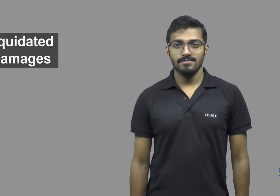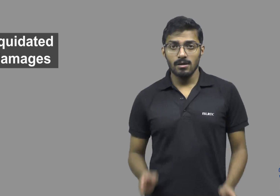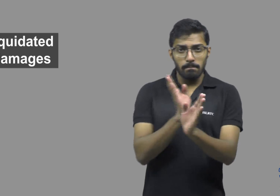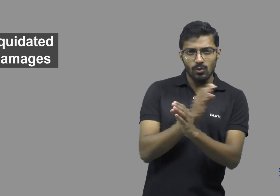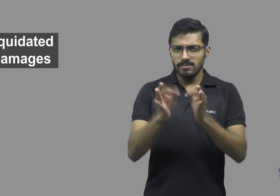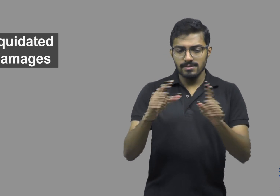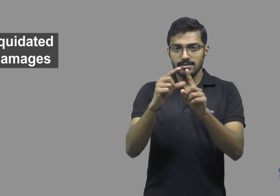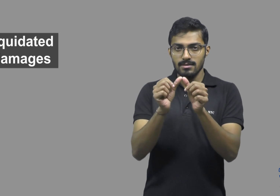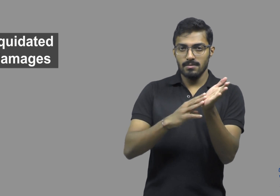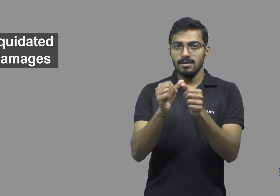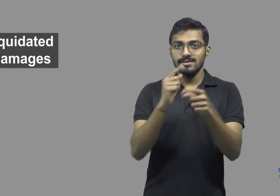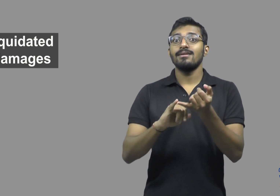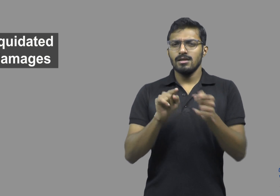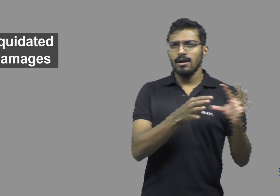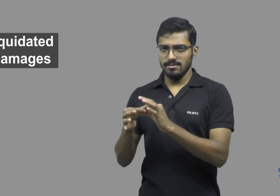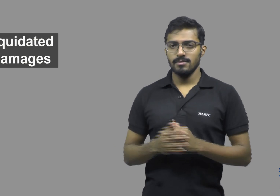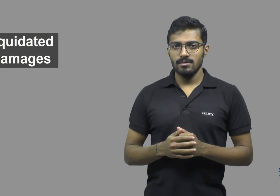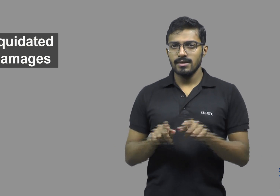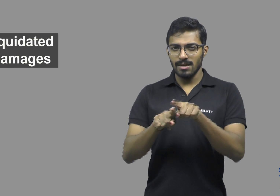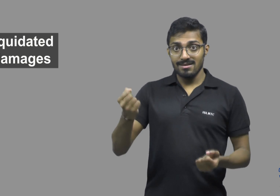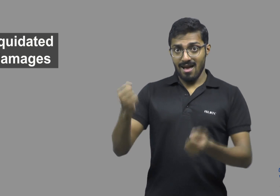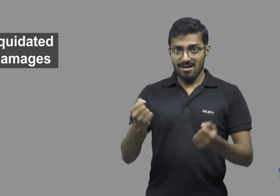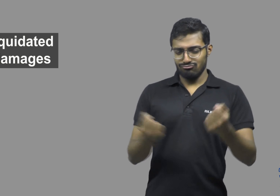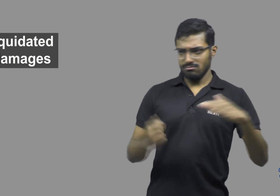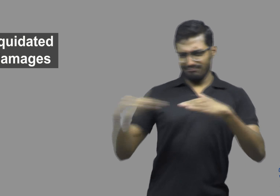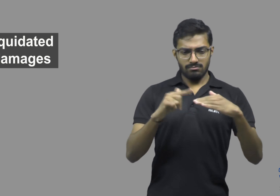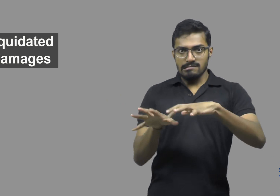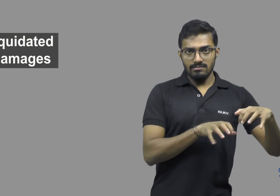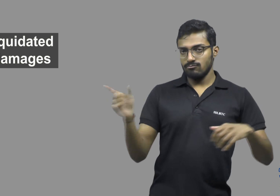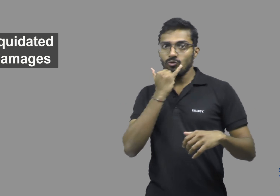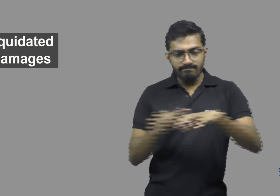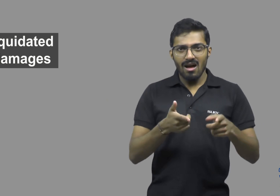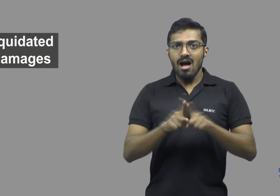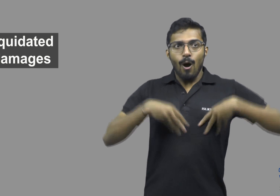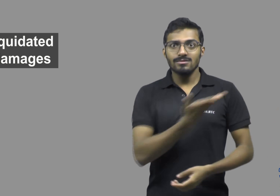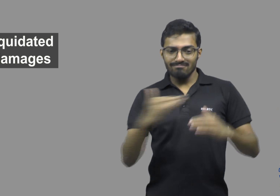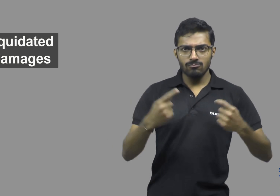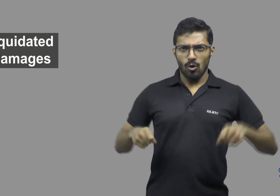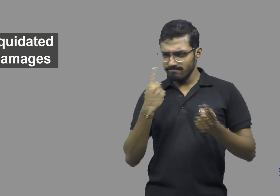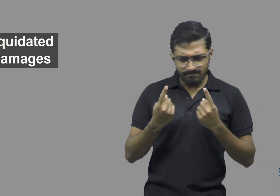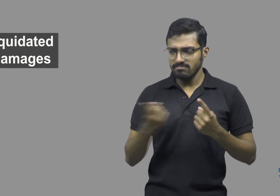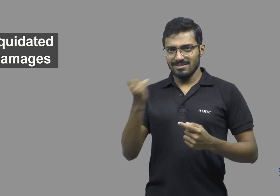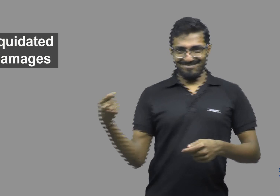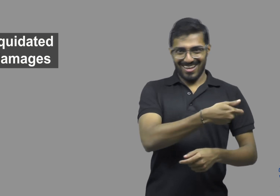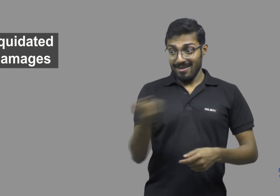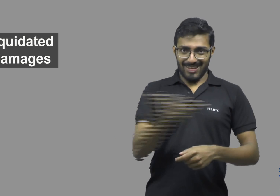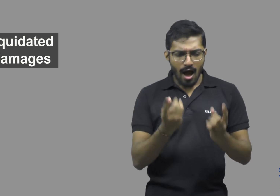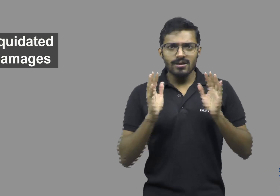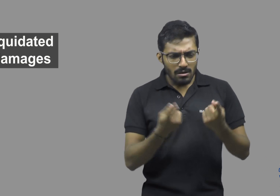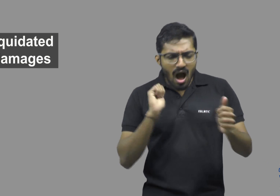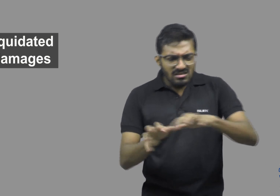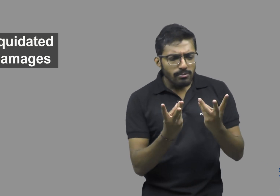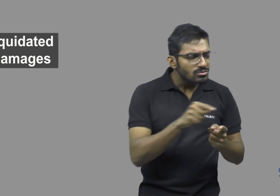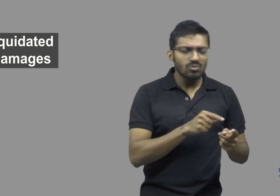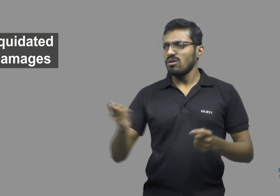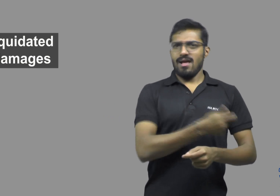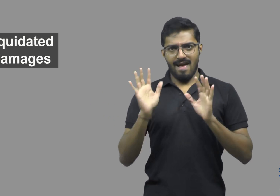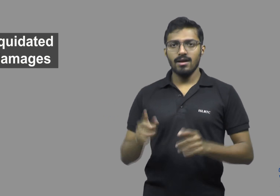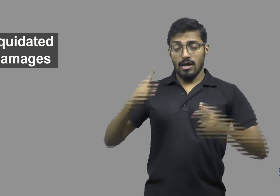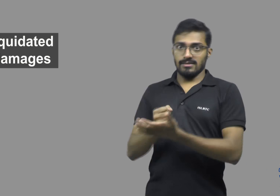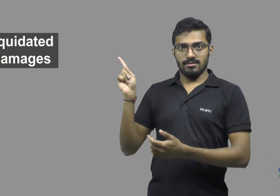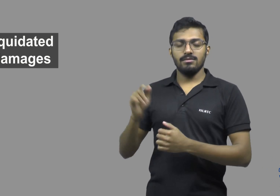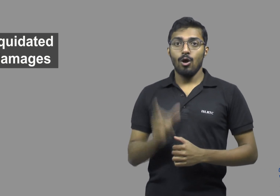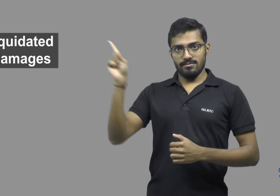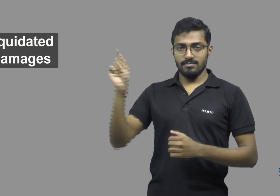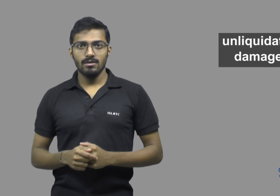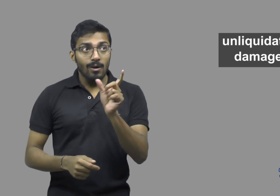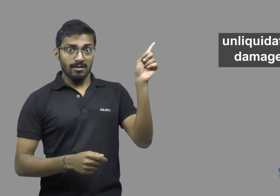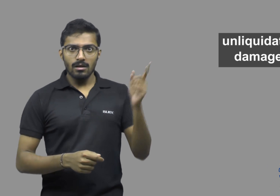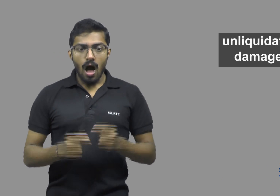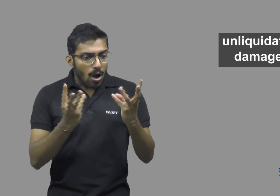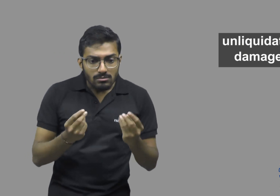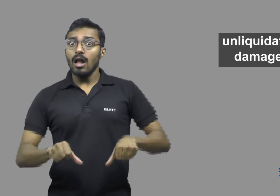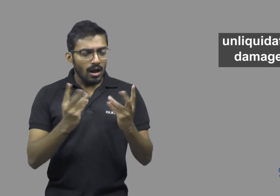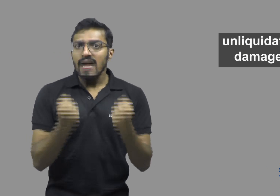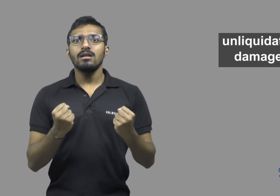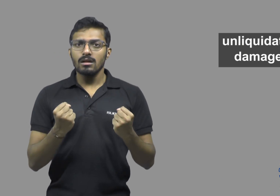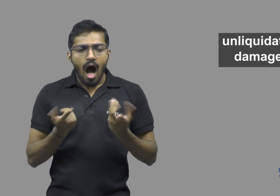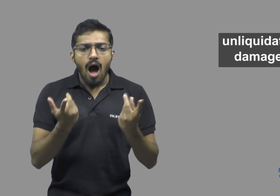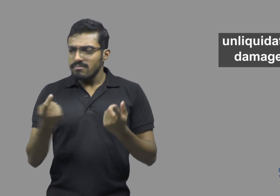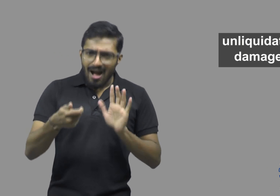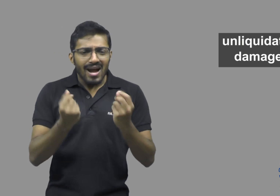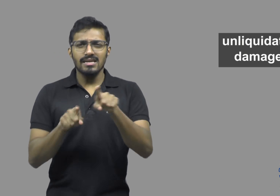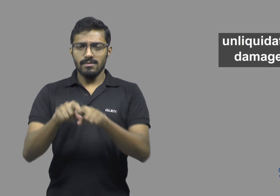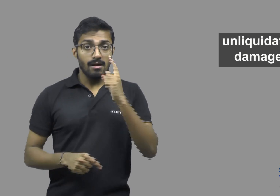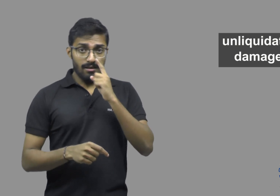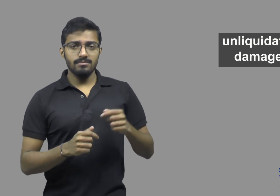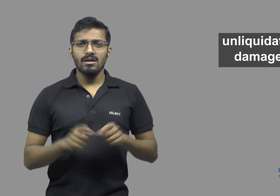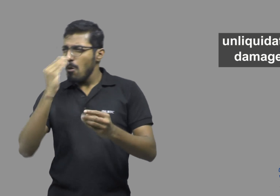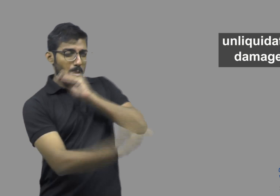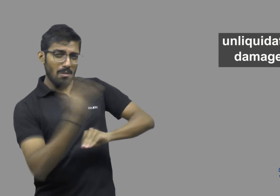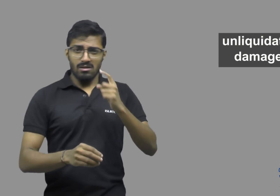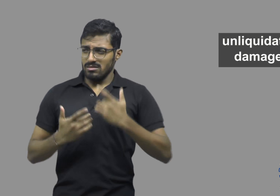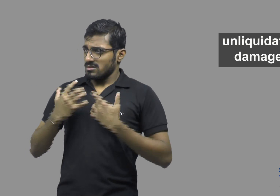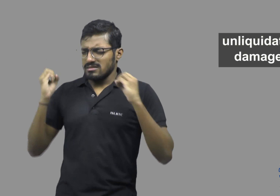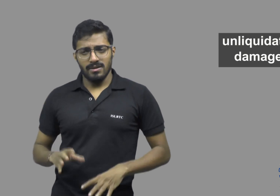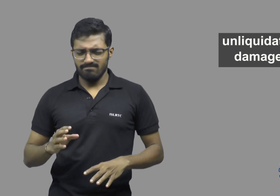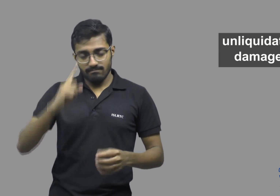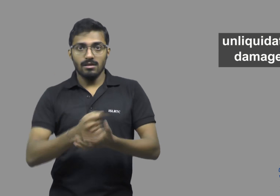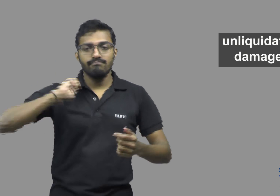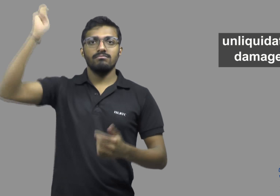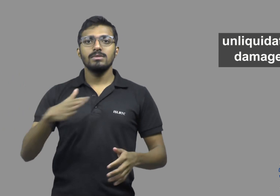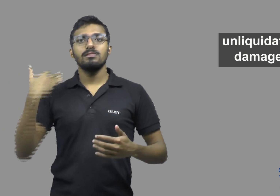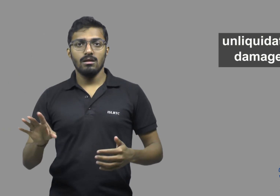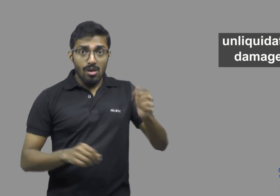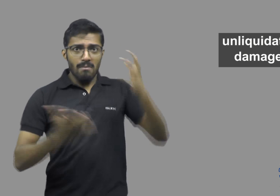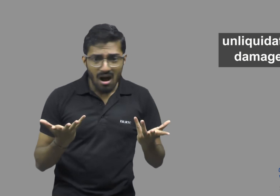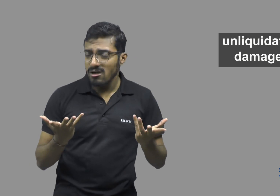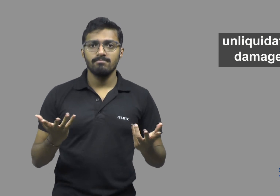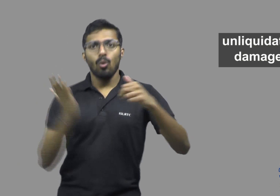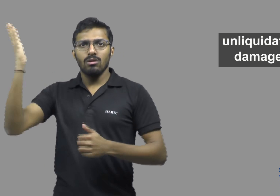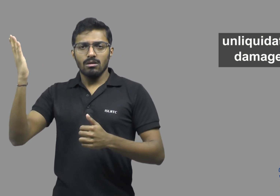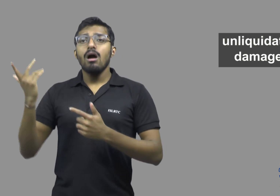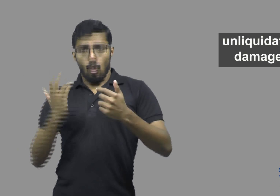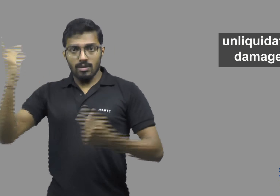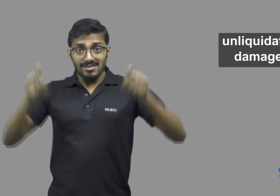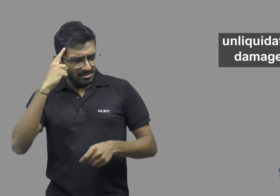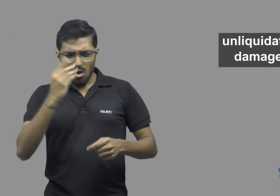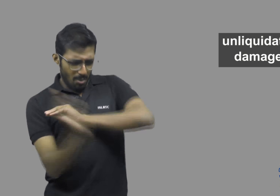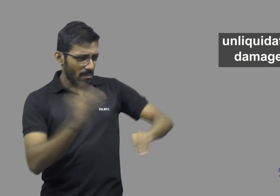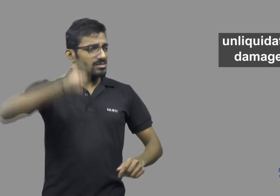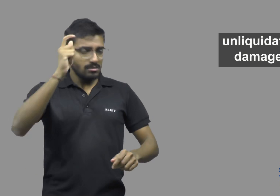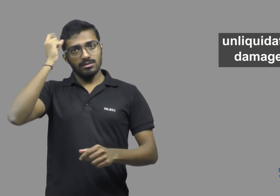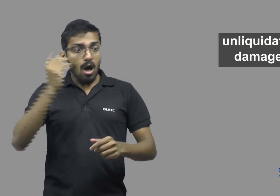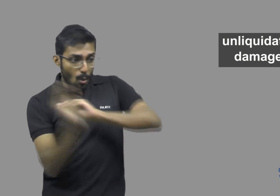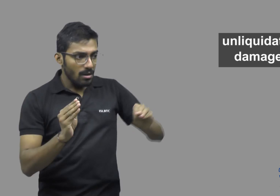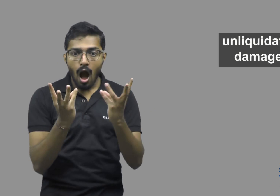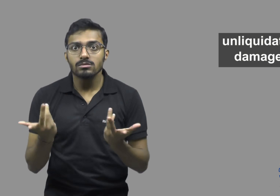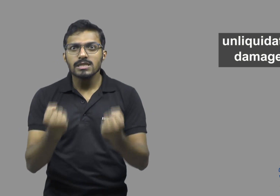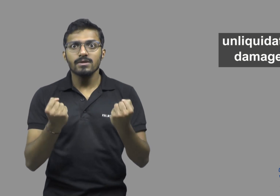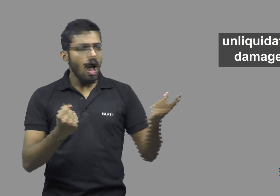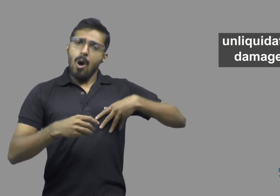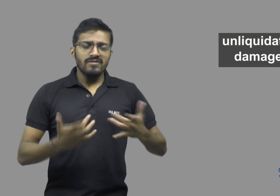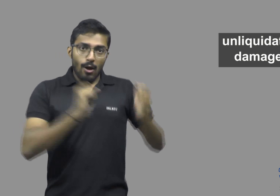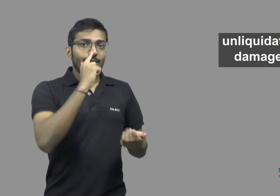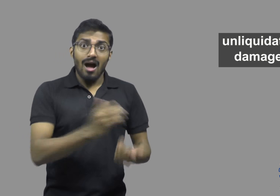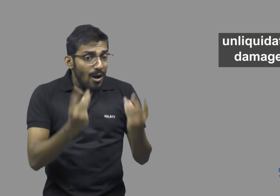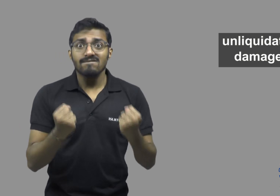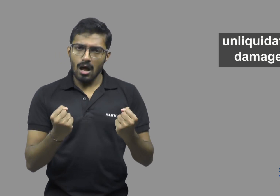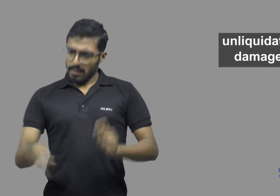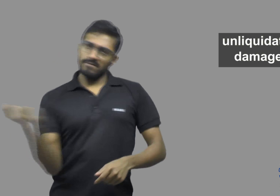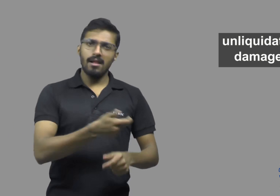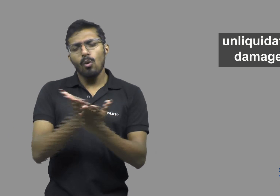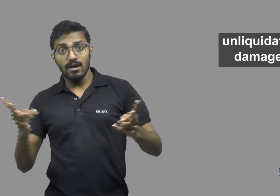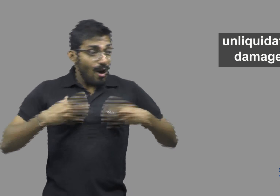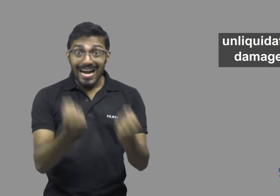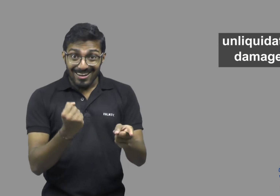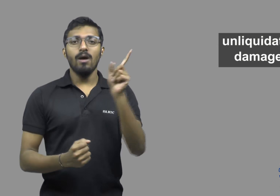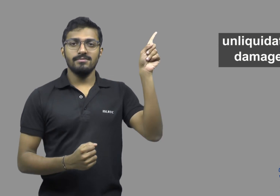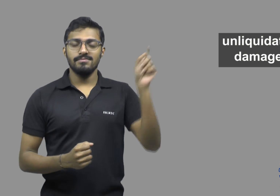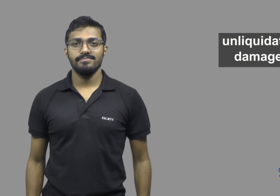Liquidated Damages and Unliquidated Damages